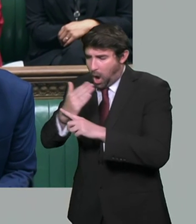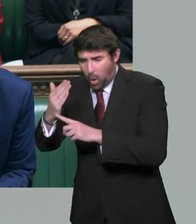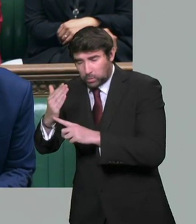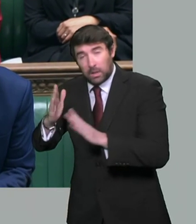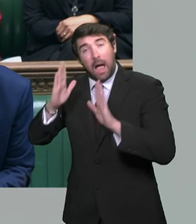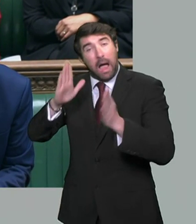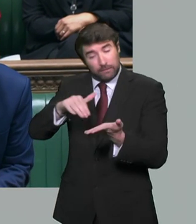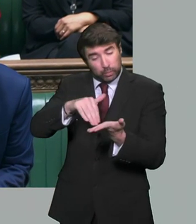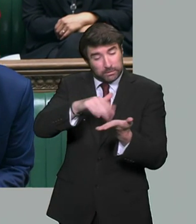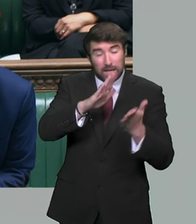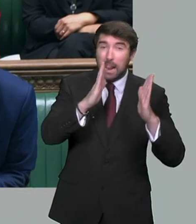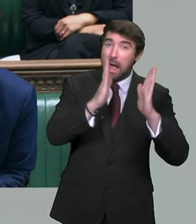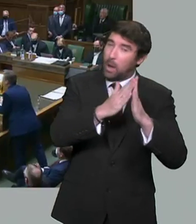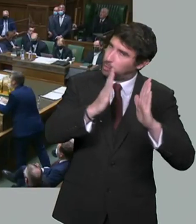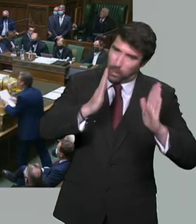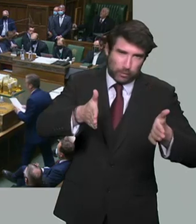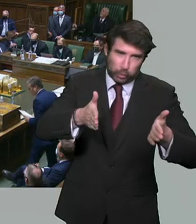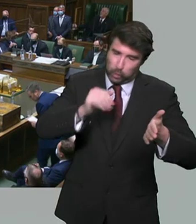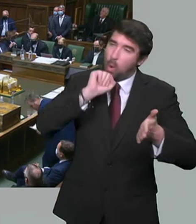Does that guarantee still stand?